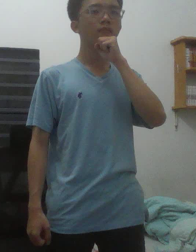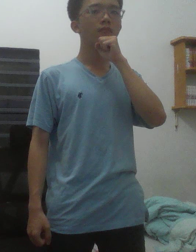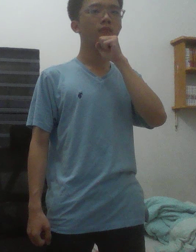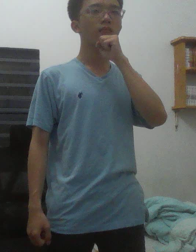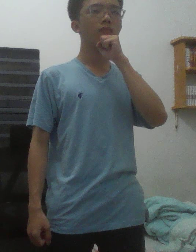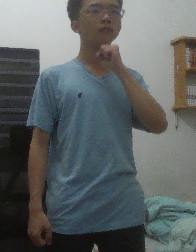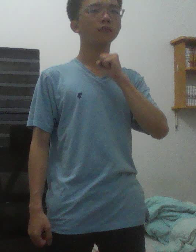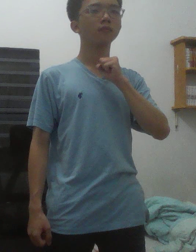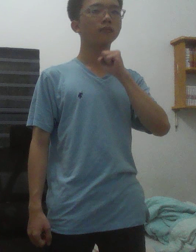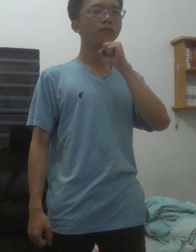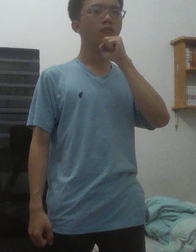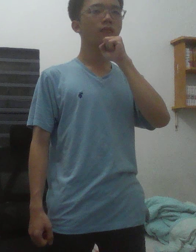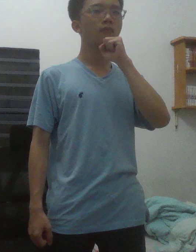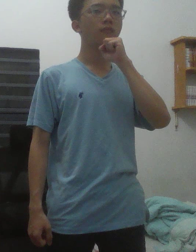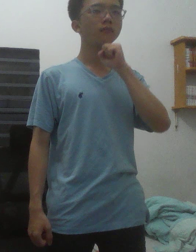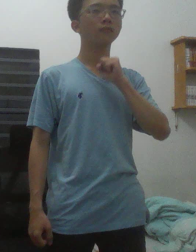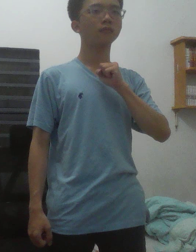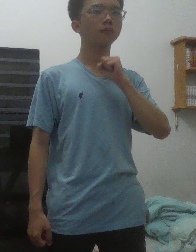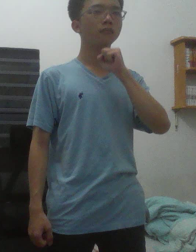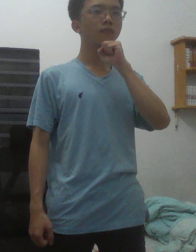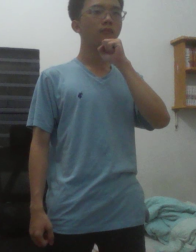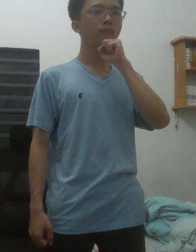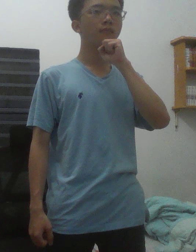dong y